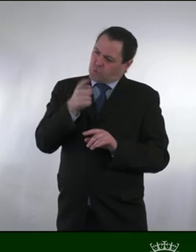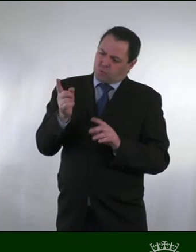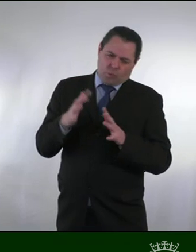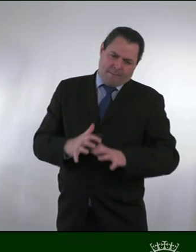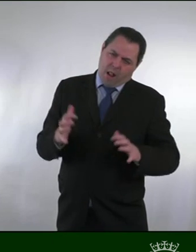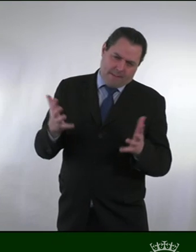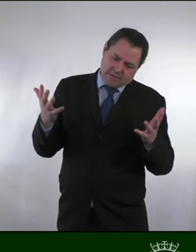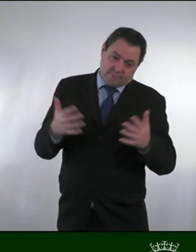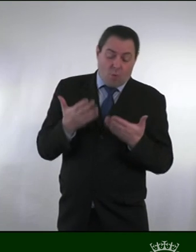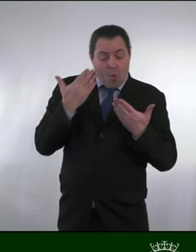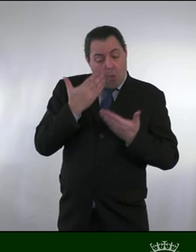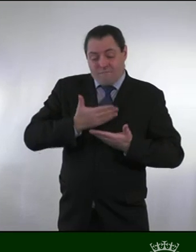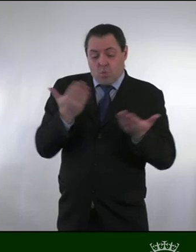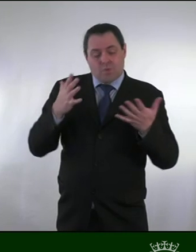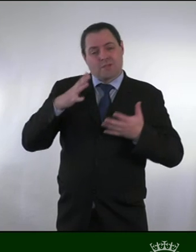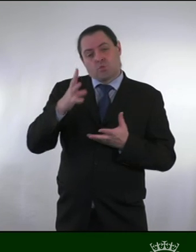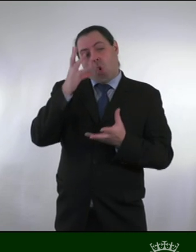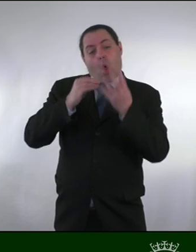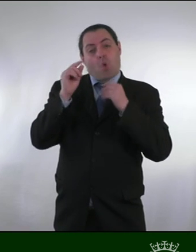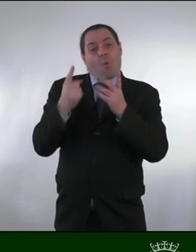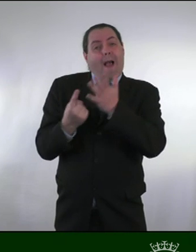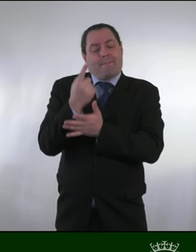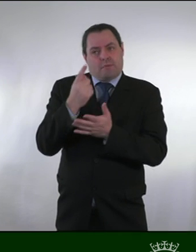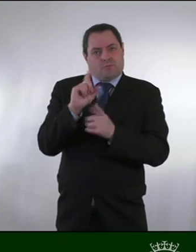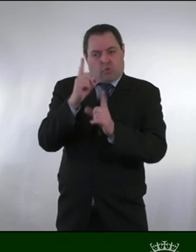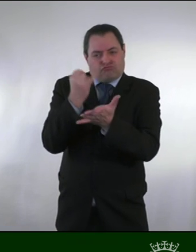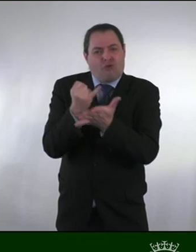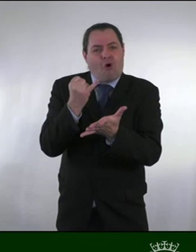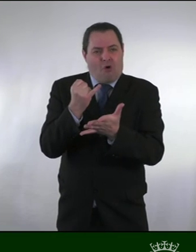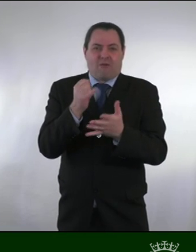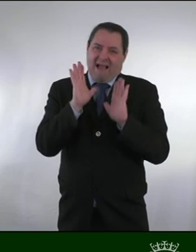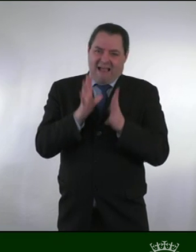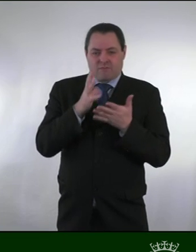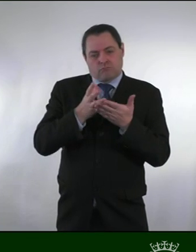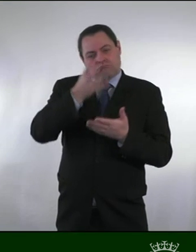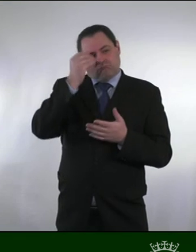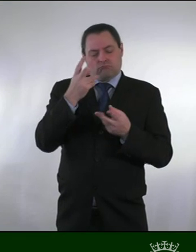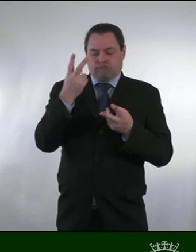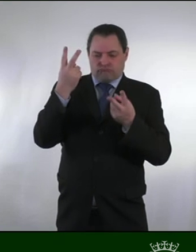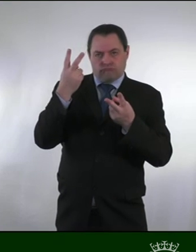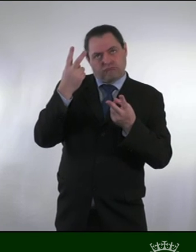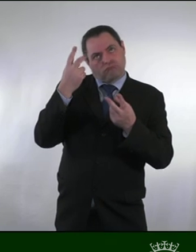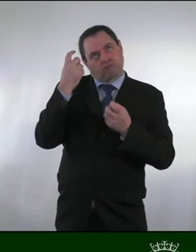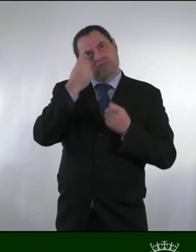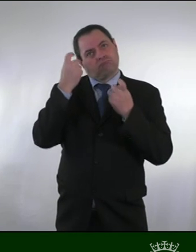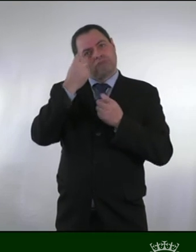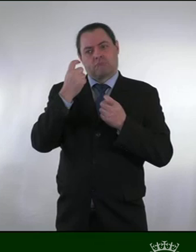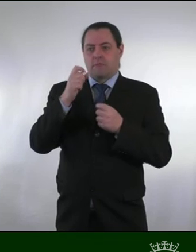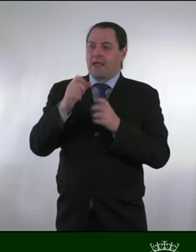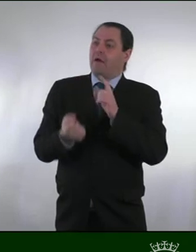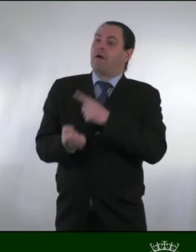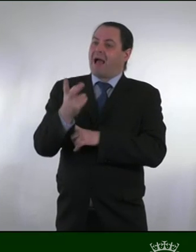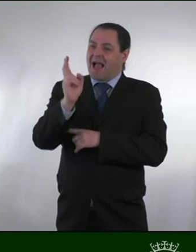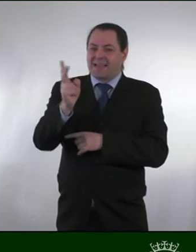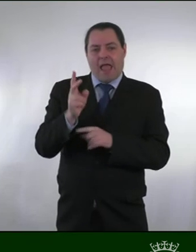Of course we will learn lessons in due course and of course there will be a time to reflect and to prepare for the next pandemic.